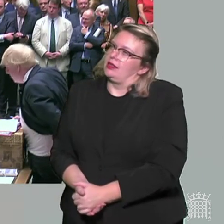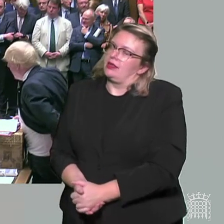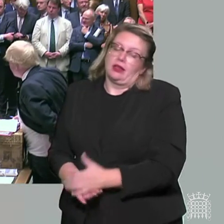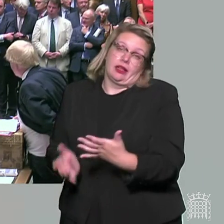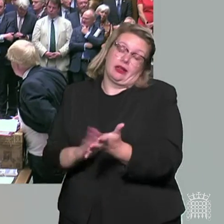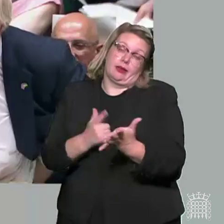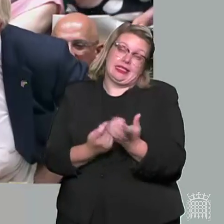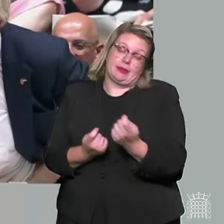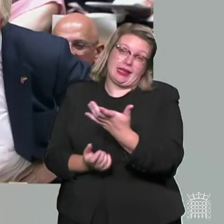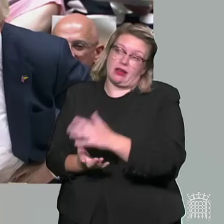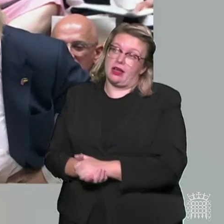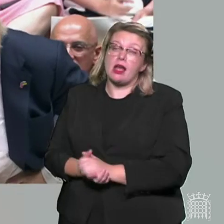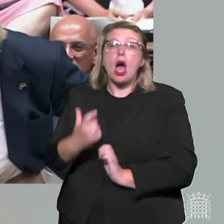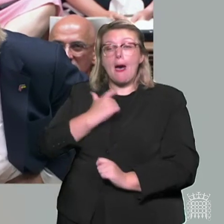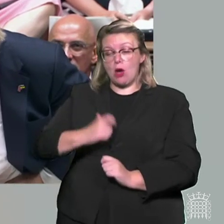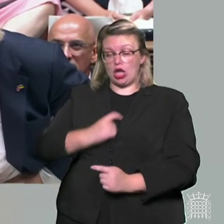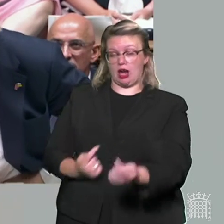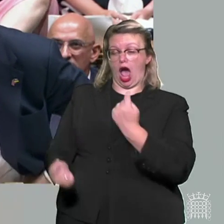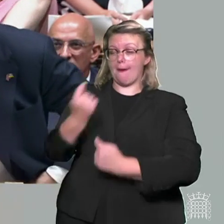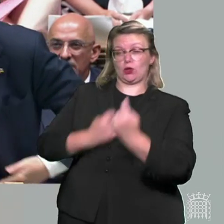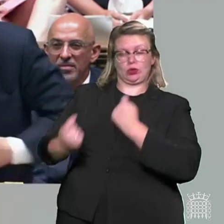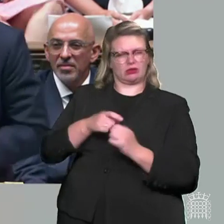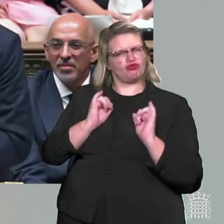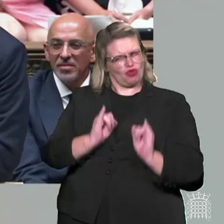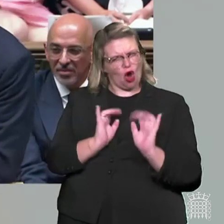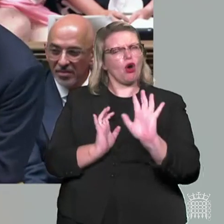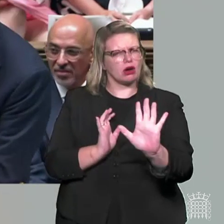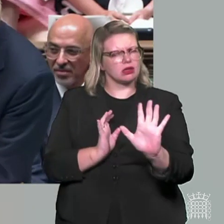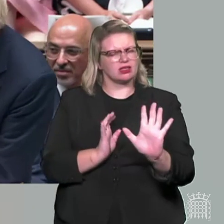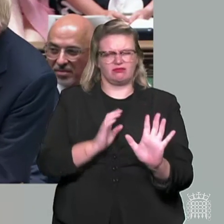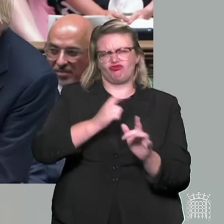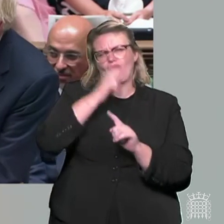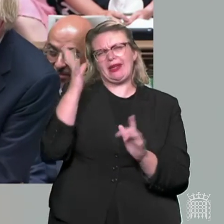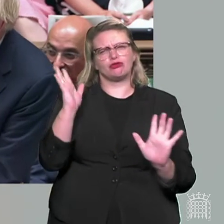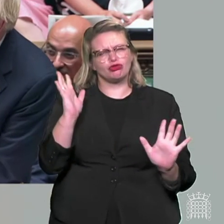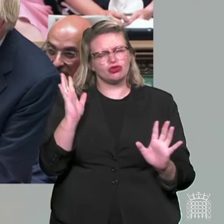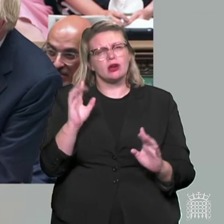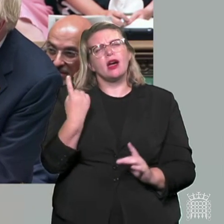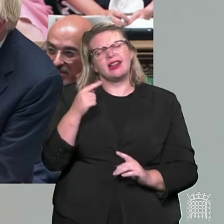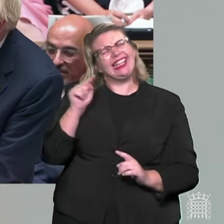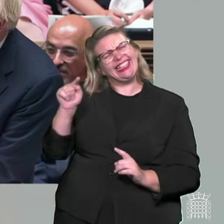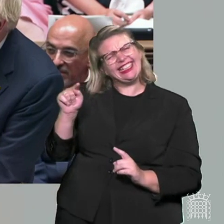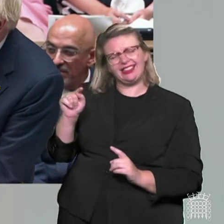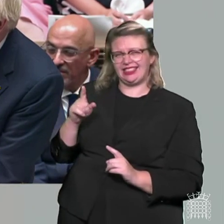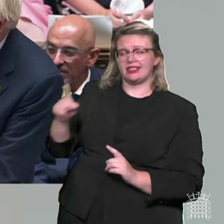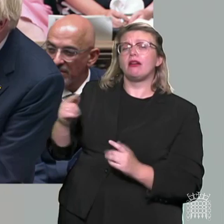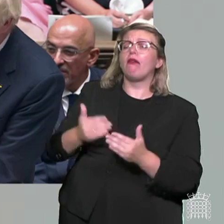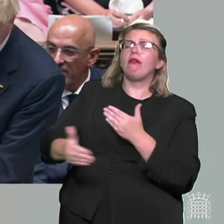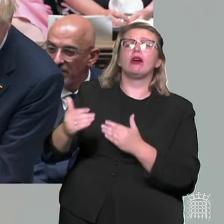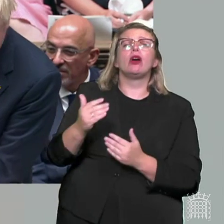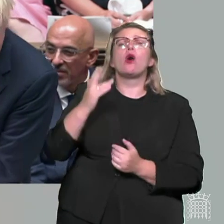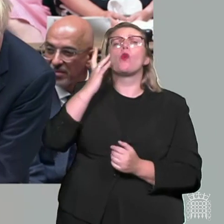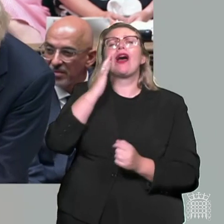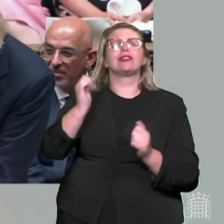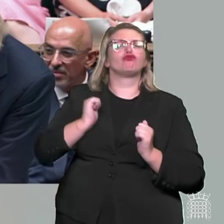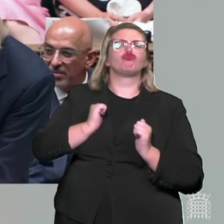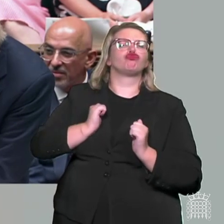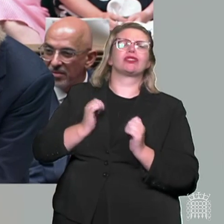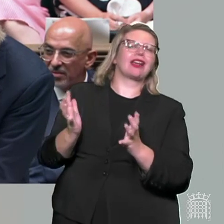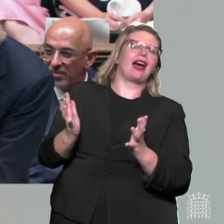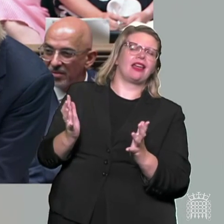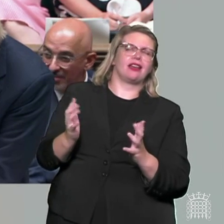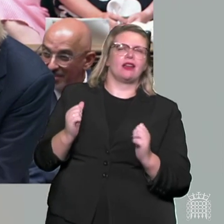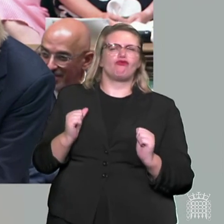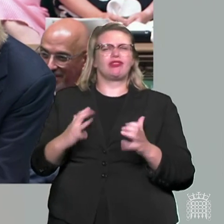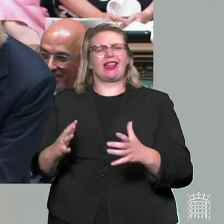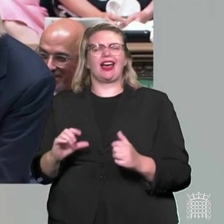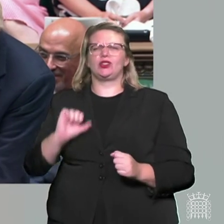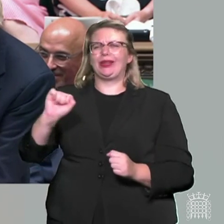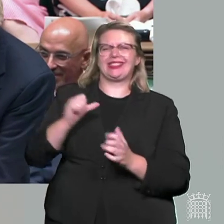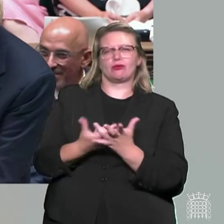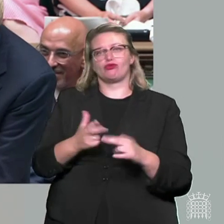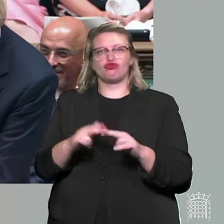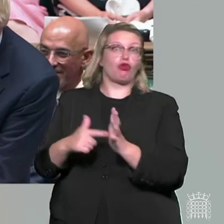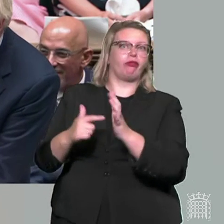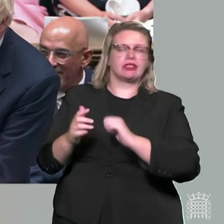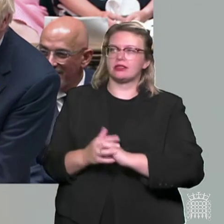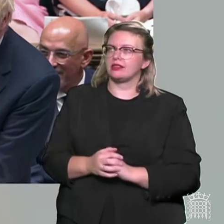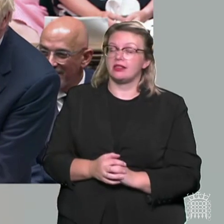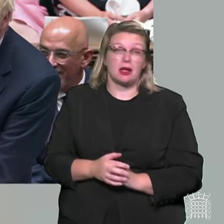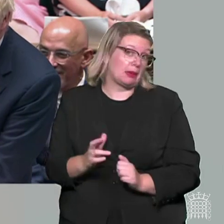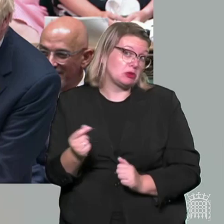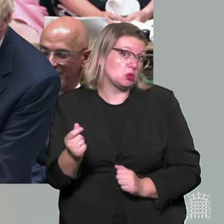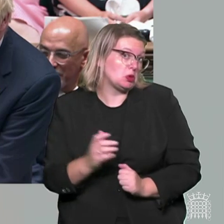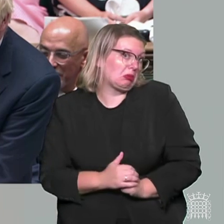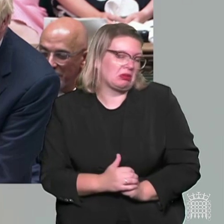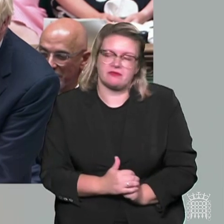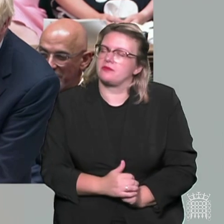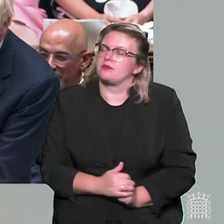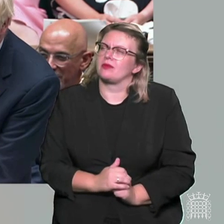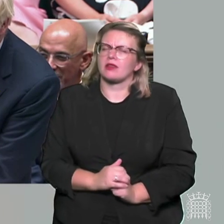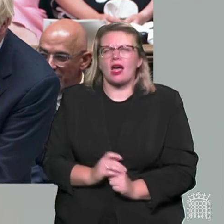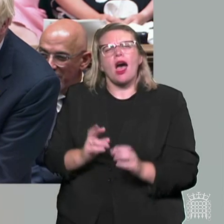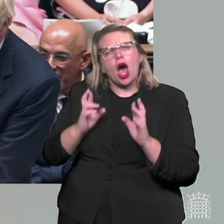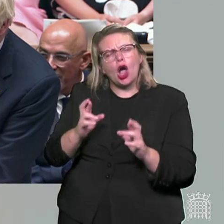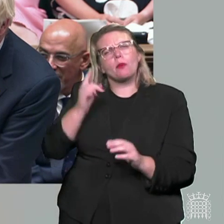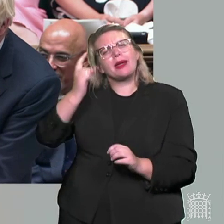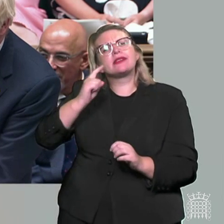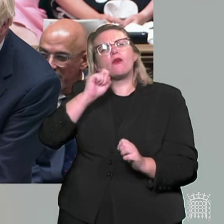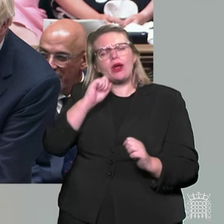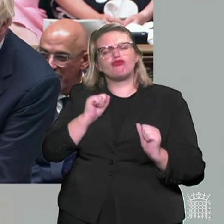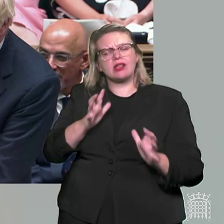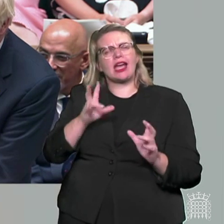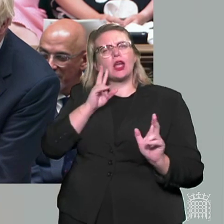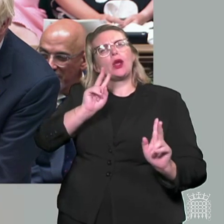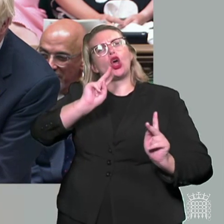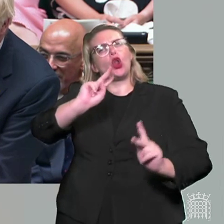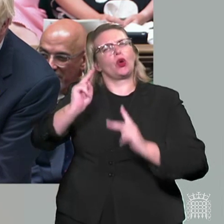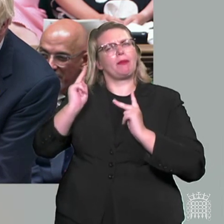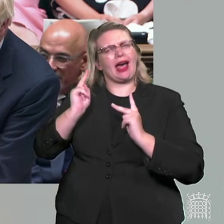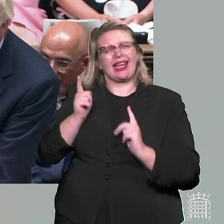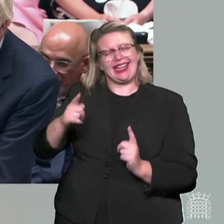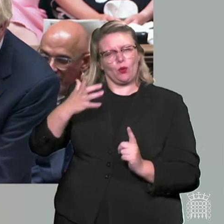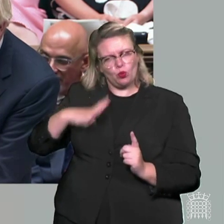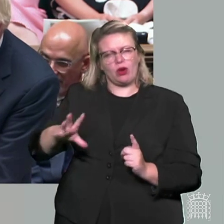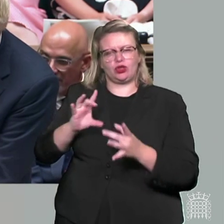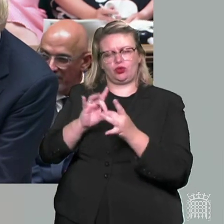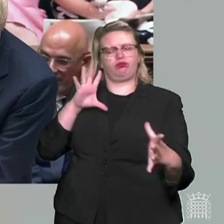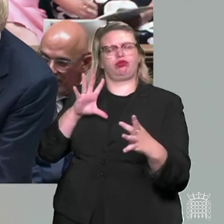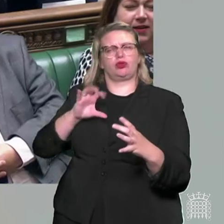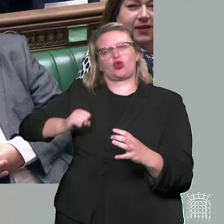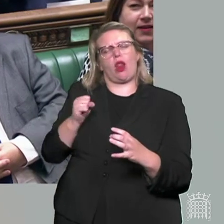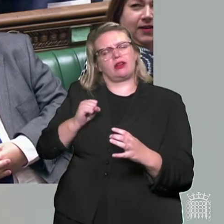On the personal abuse stuff, I think the right honourable Gentleman is talking a load of tosh, but when he has retired to his croft—which may be all too soon—I hope that he will reflect on his long-running campaign to break up the greatest country in the world.